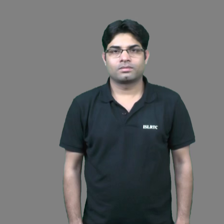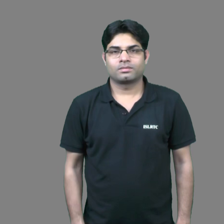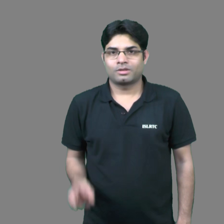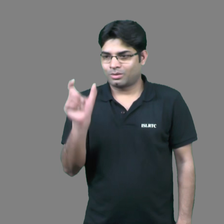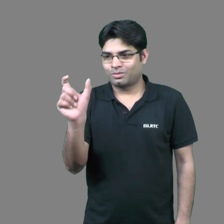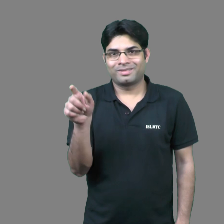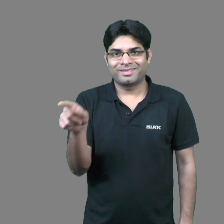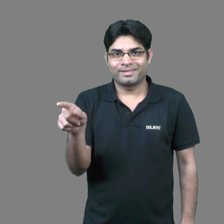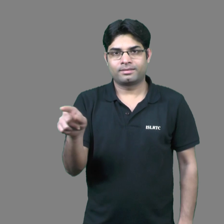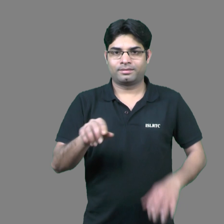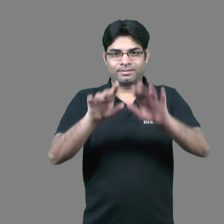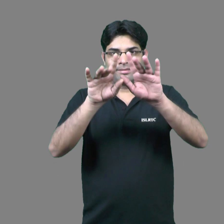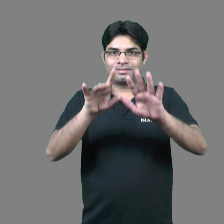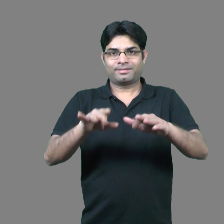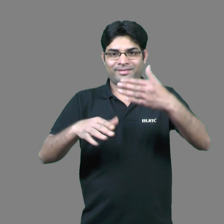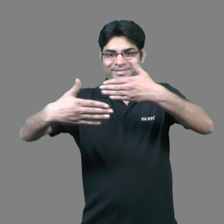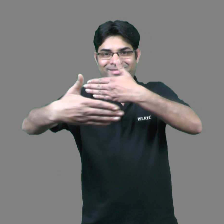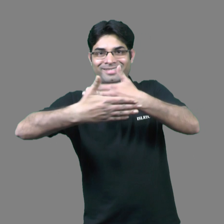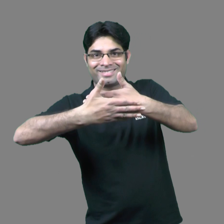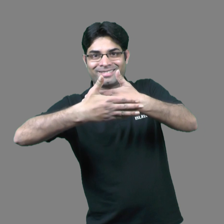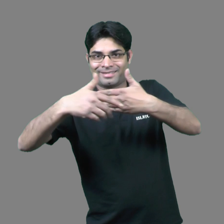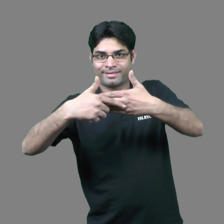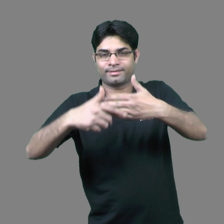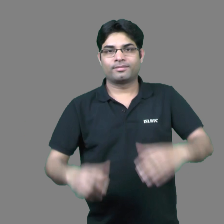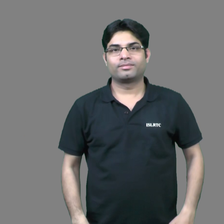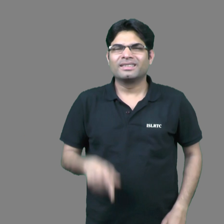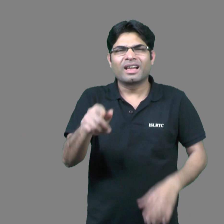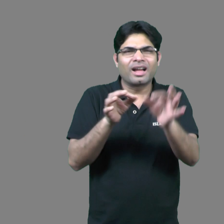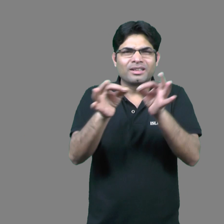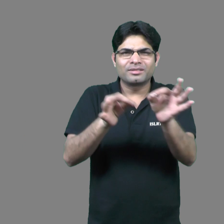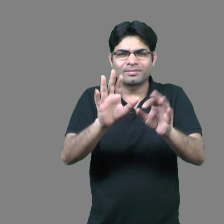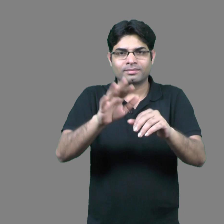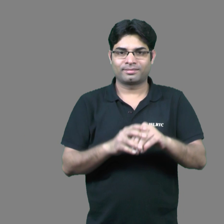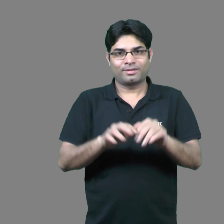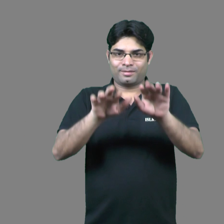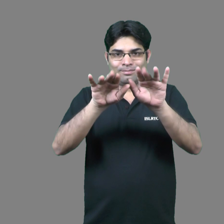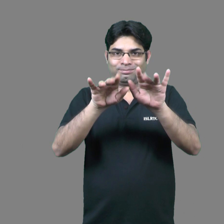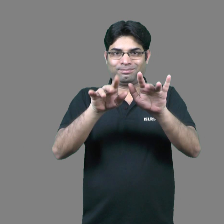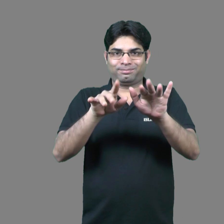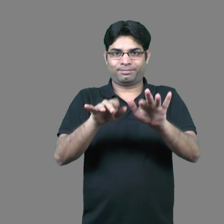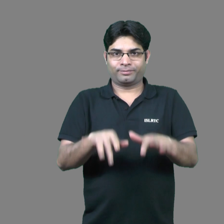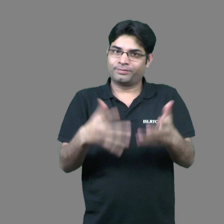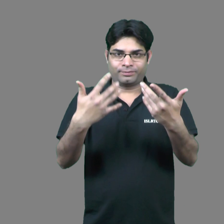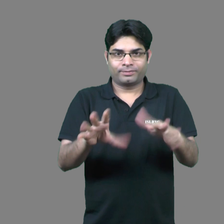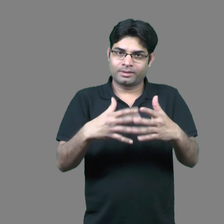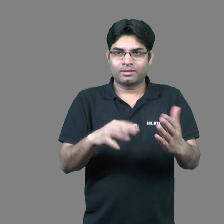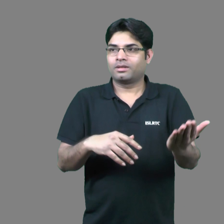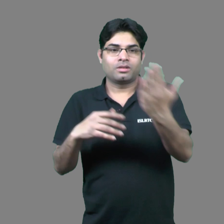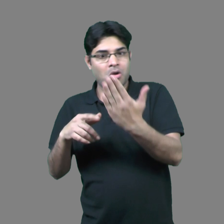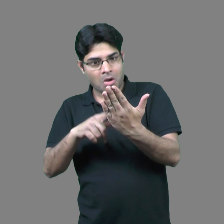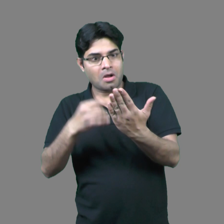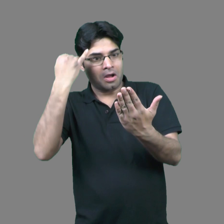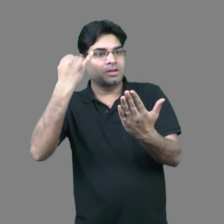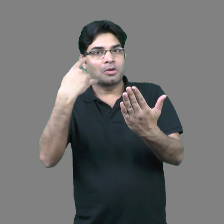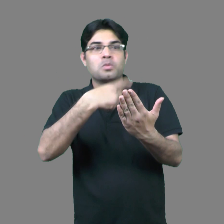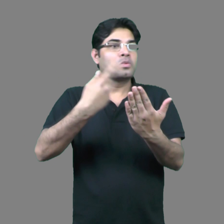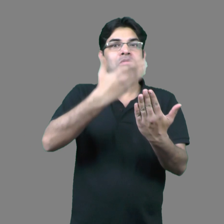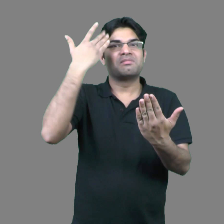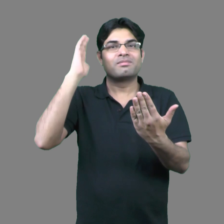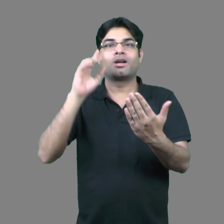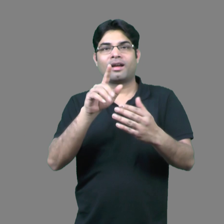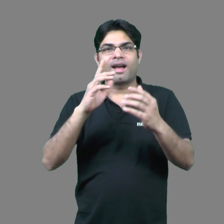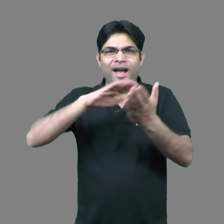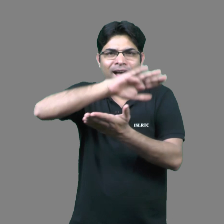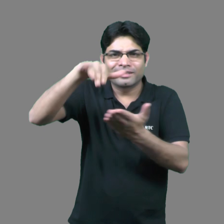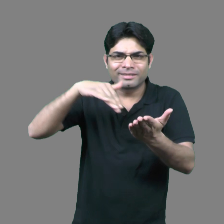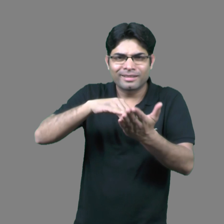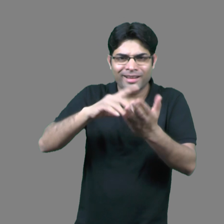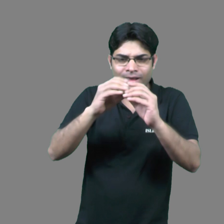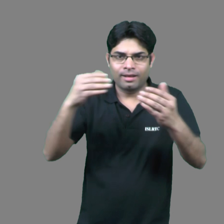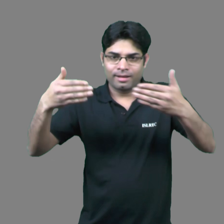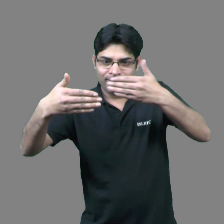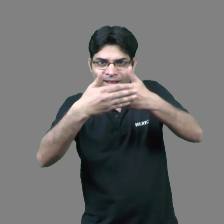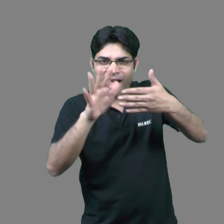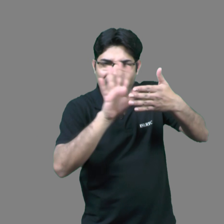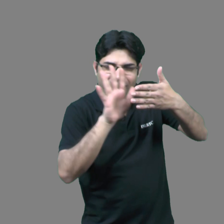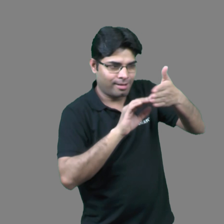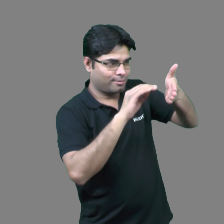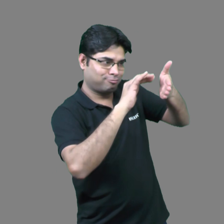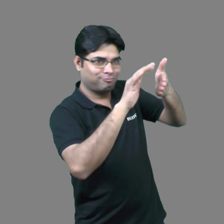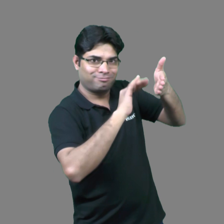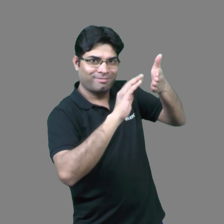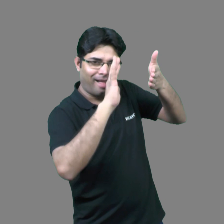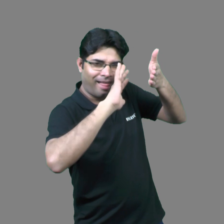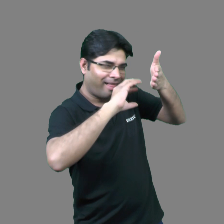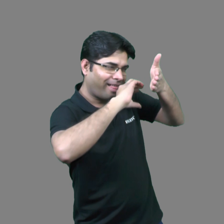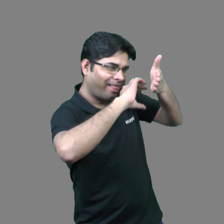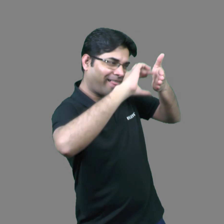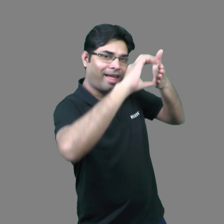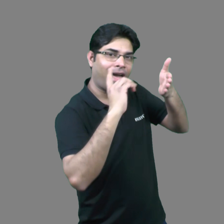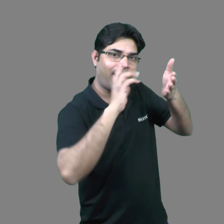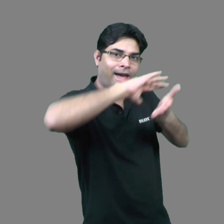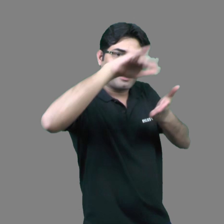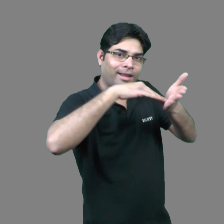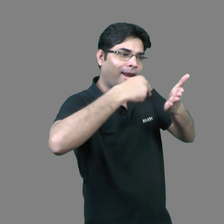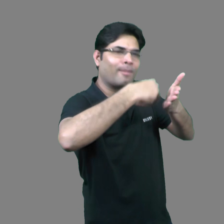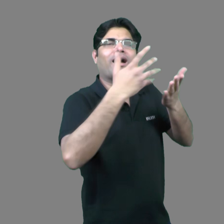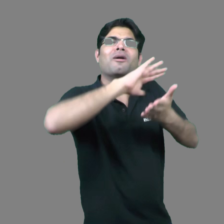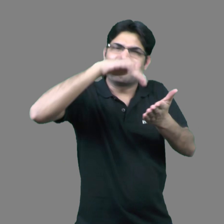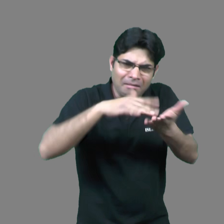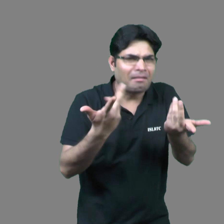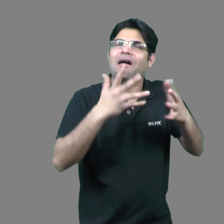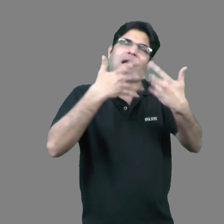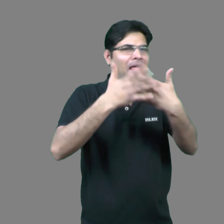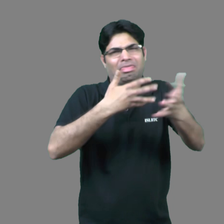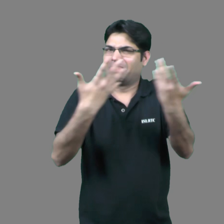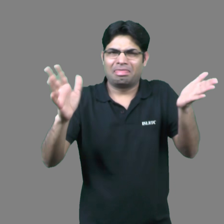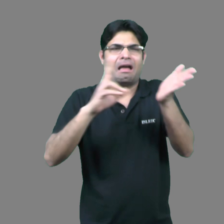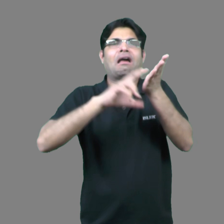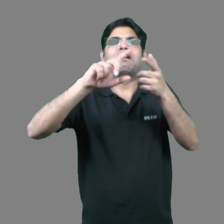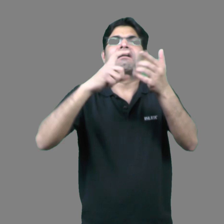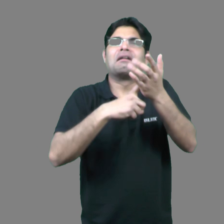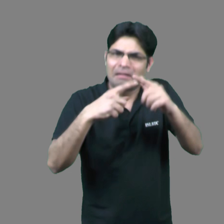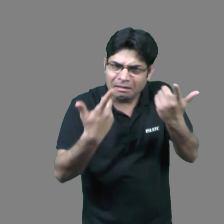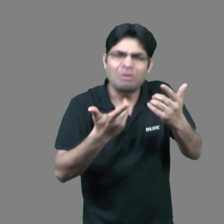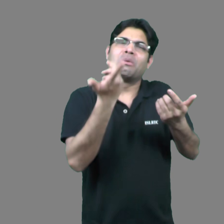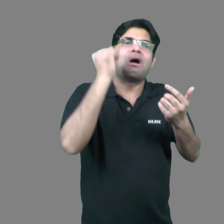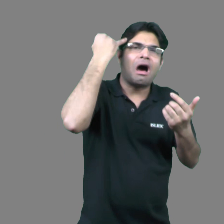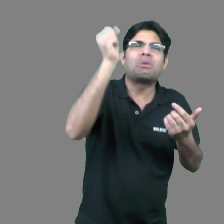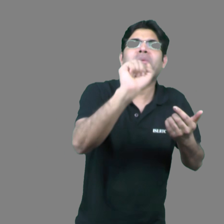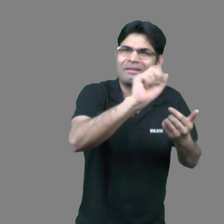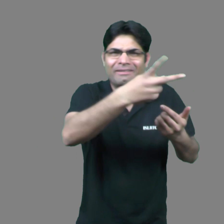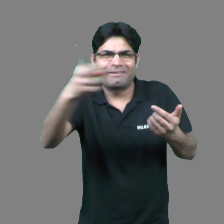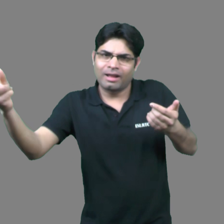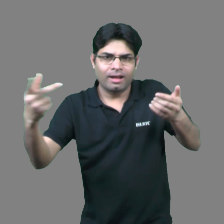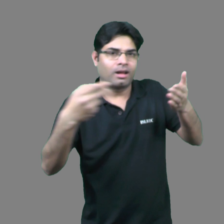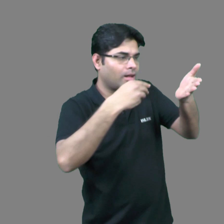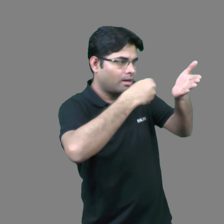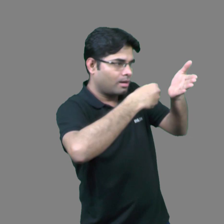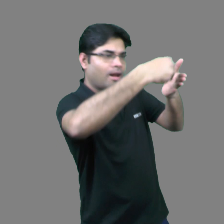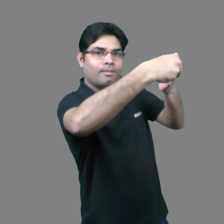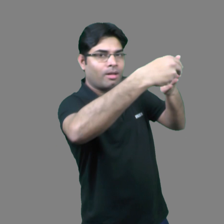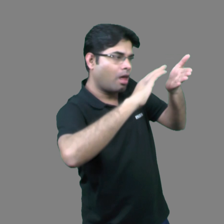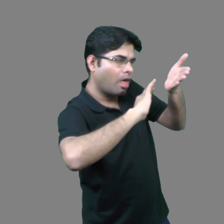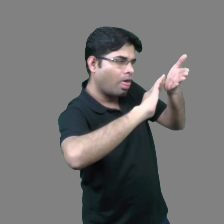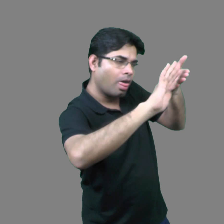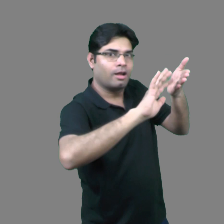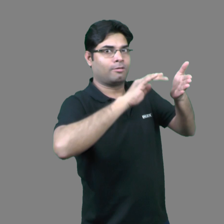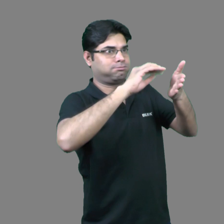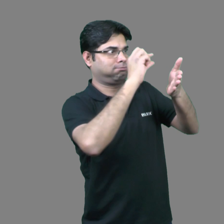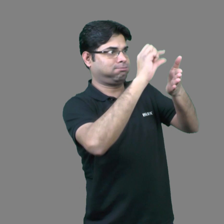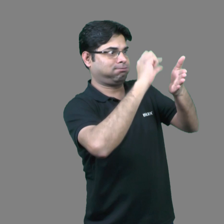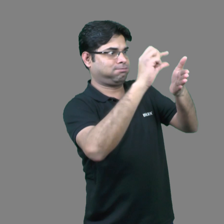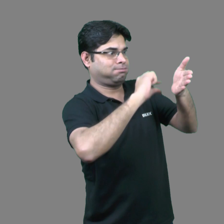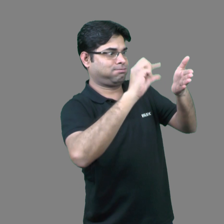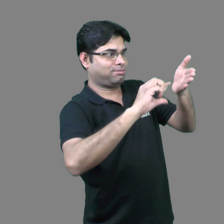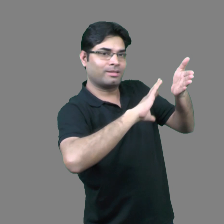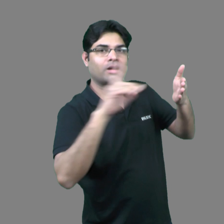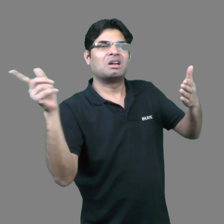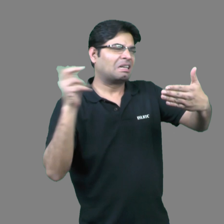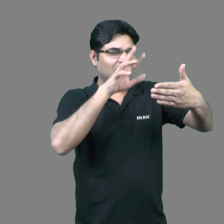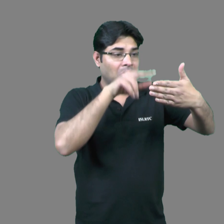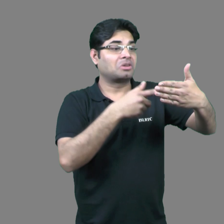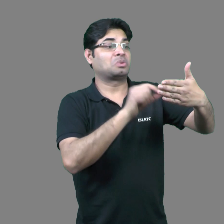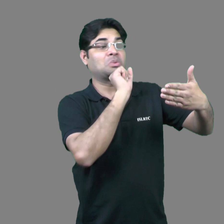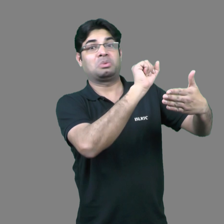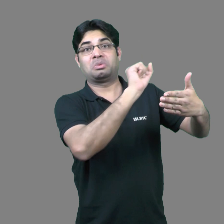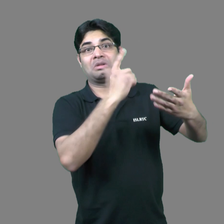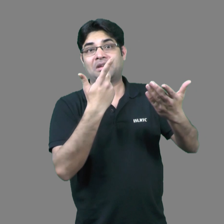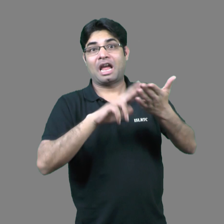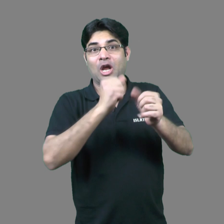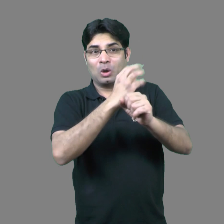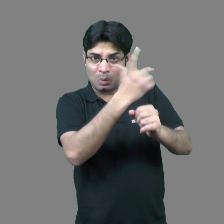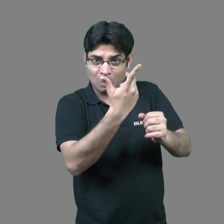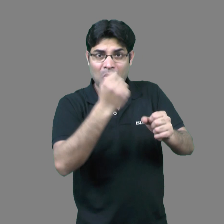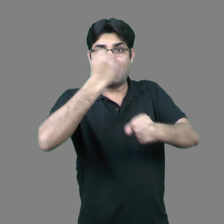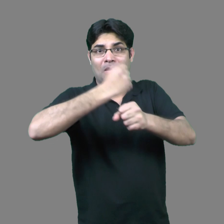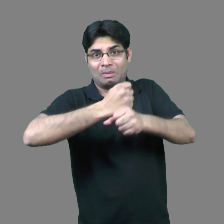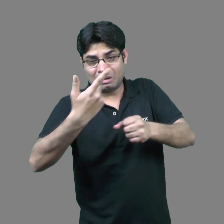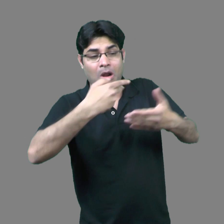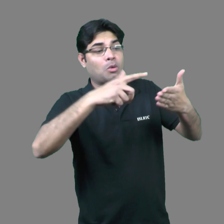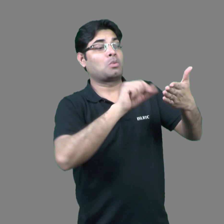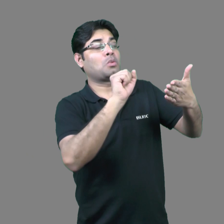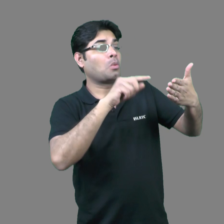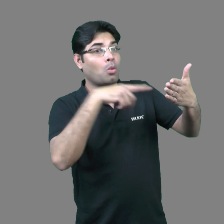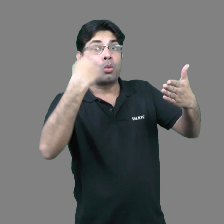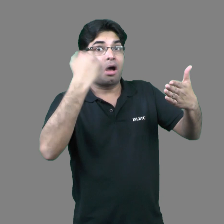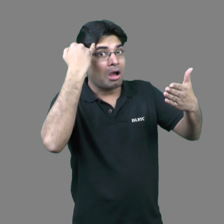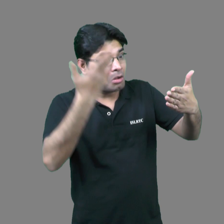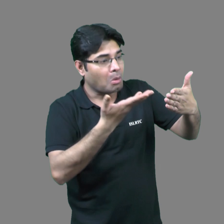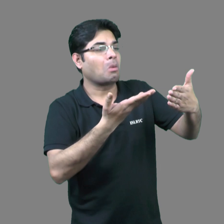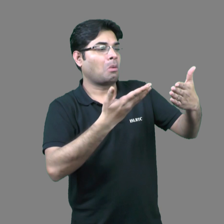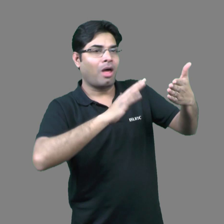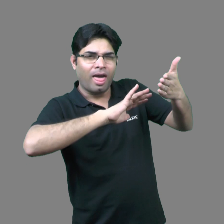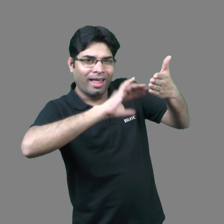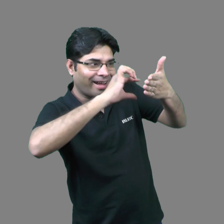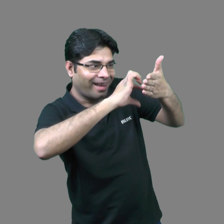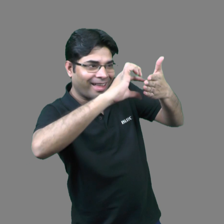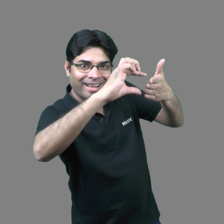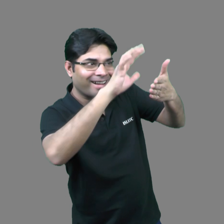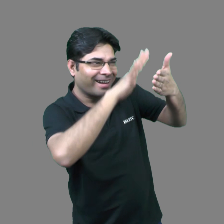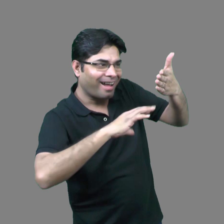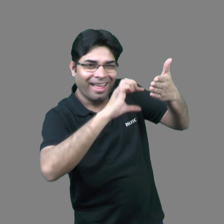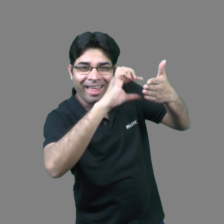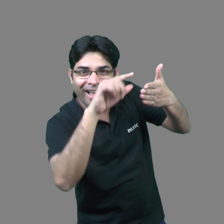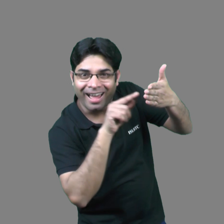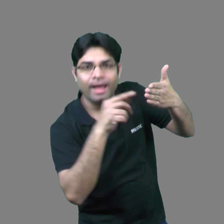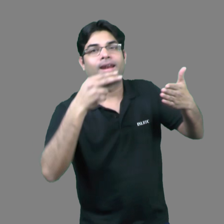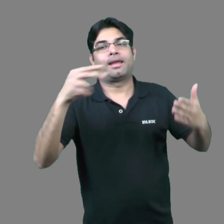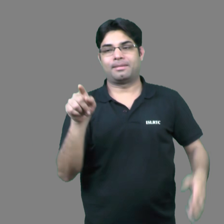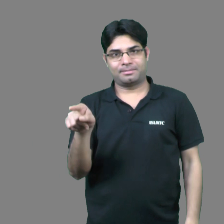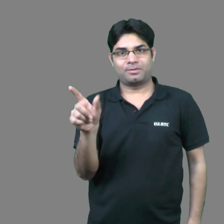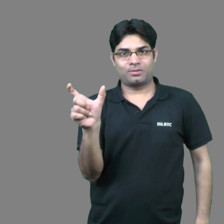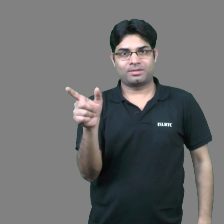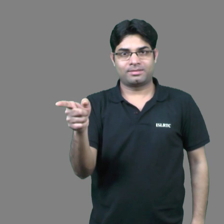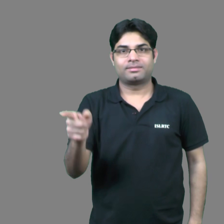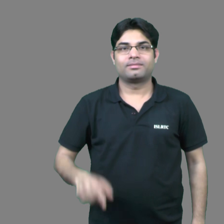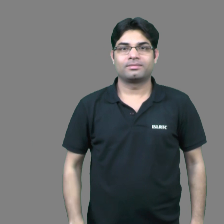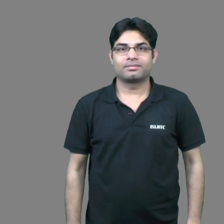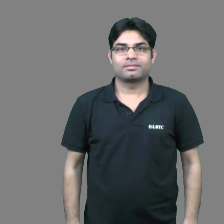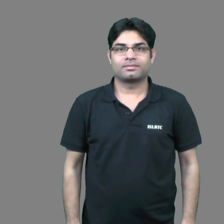Water Mark